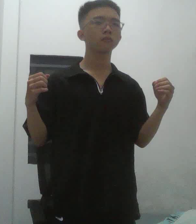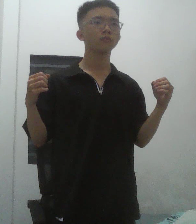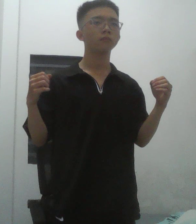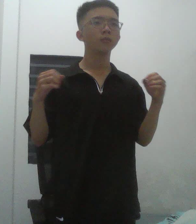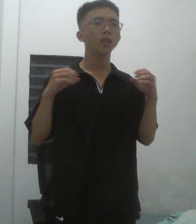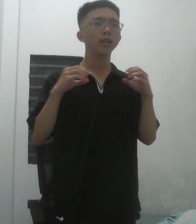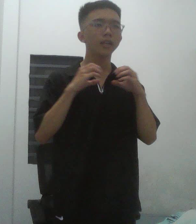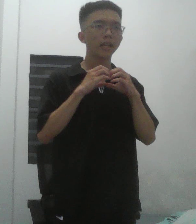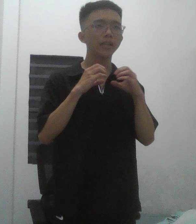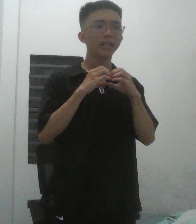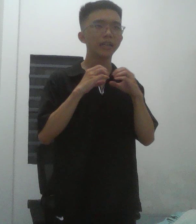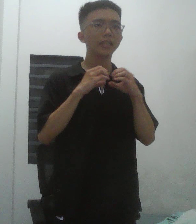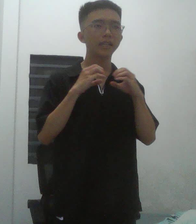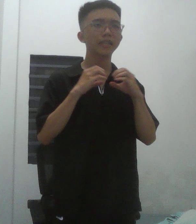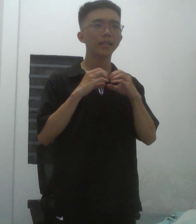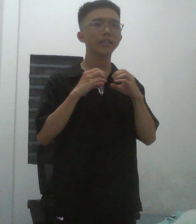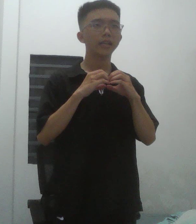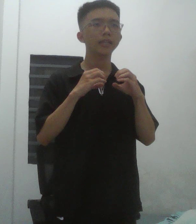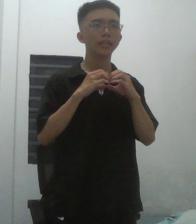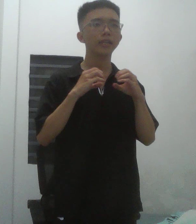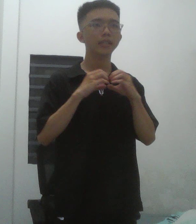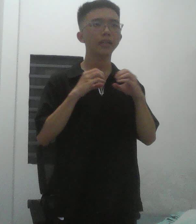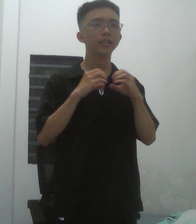cai nhau